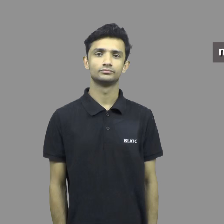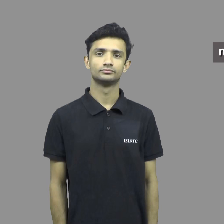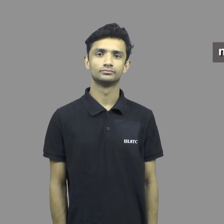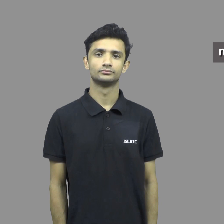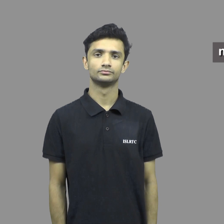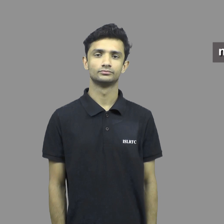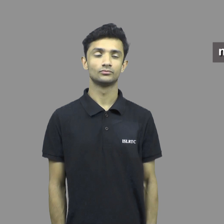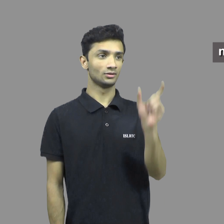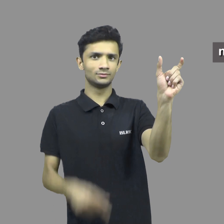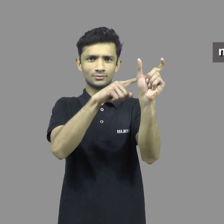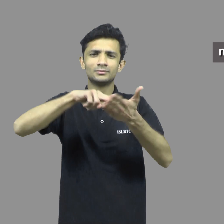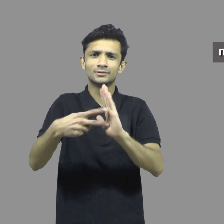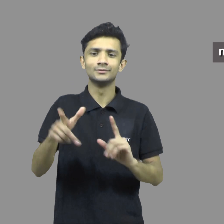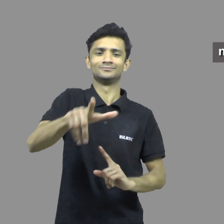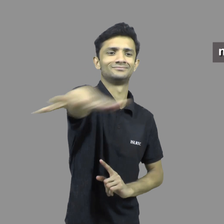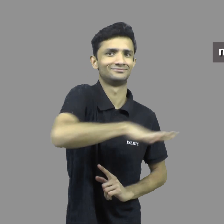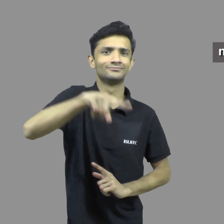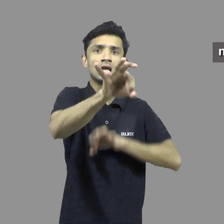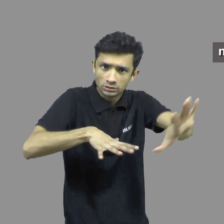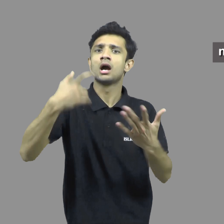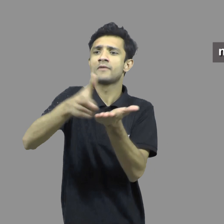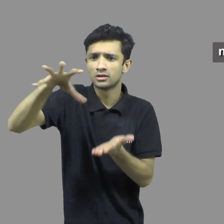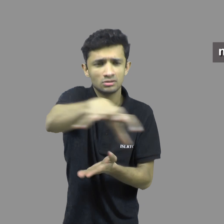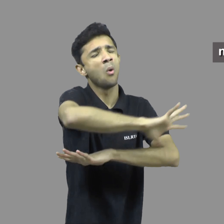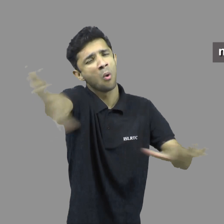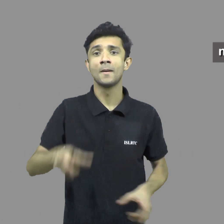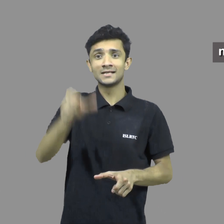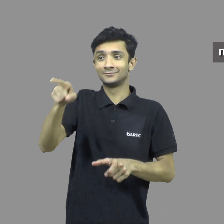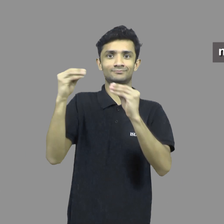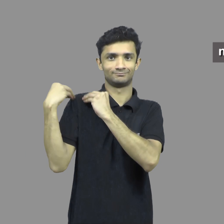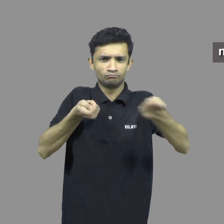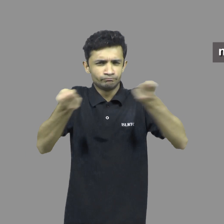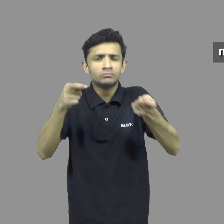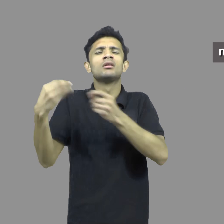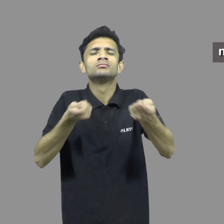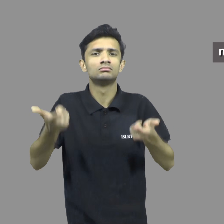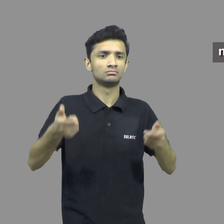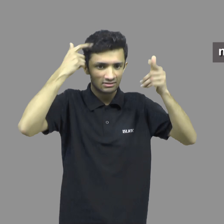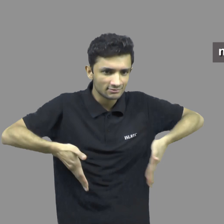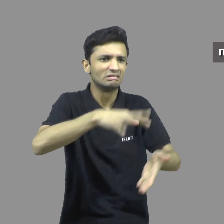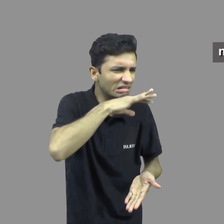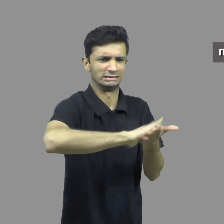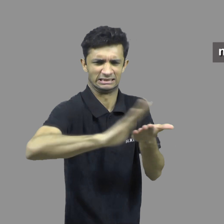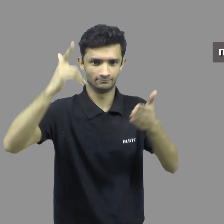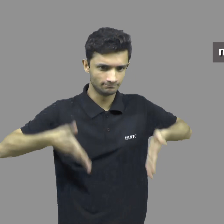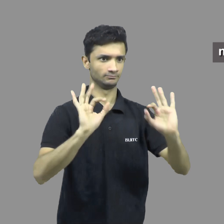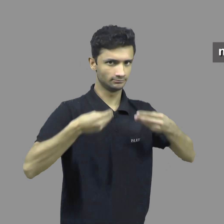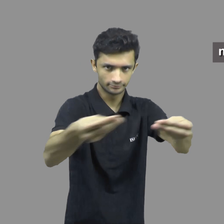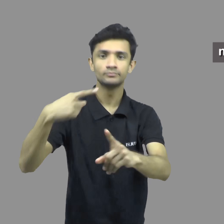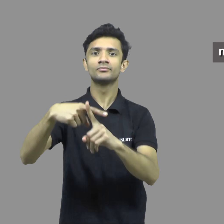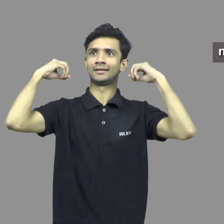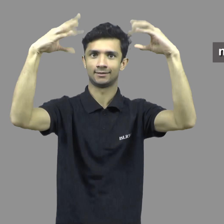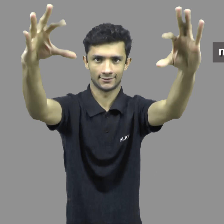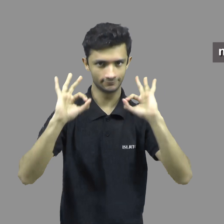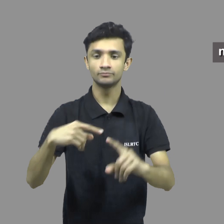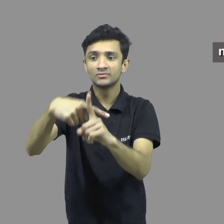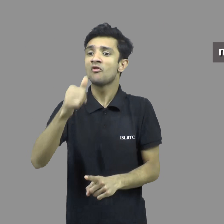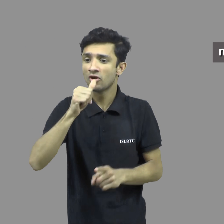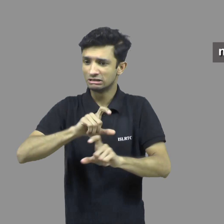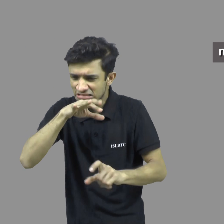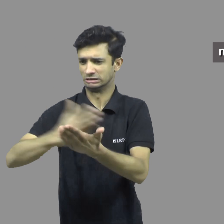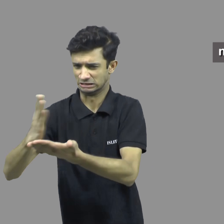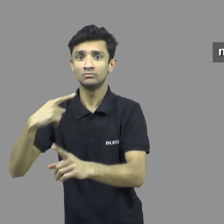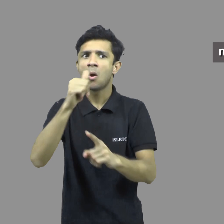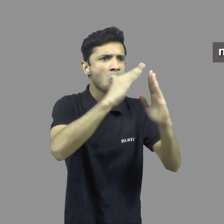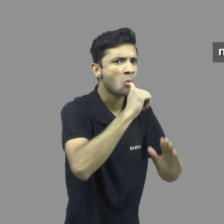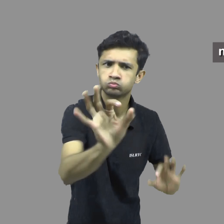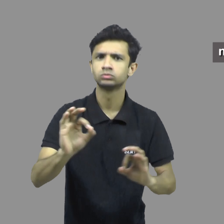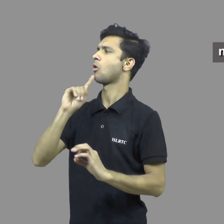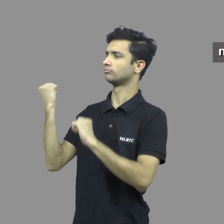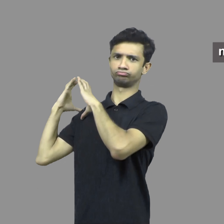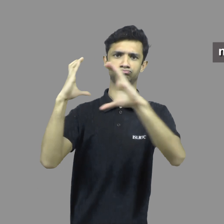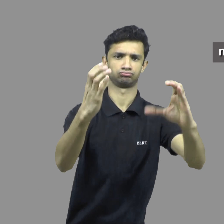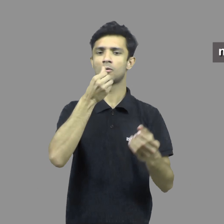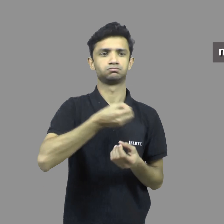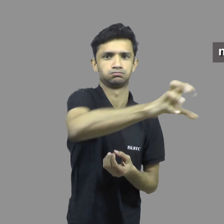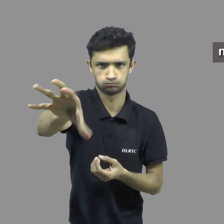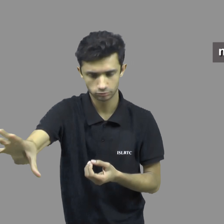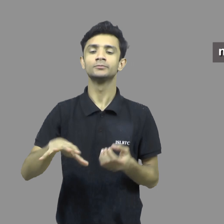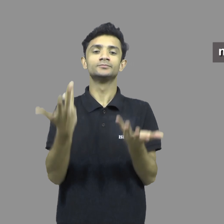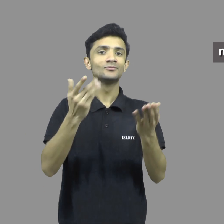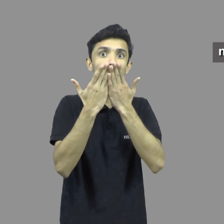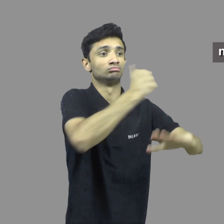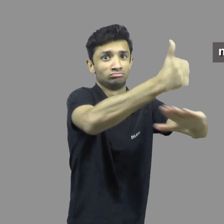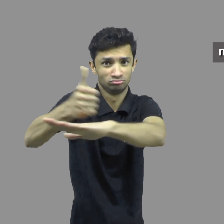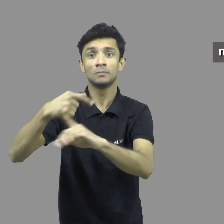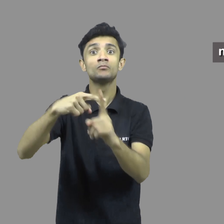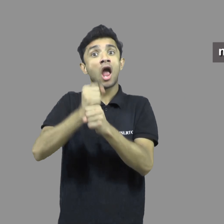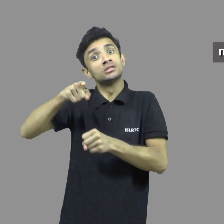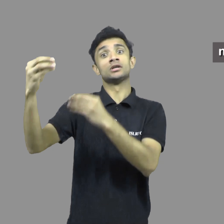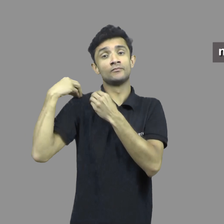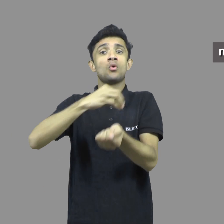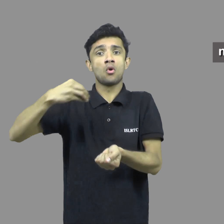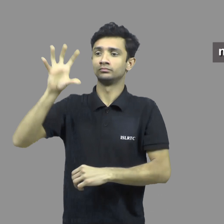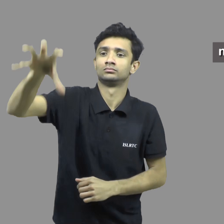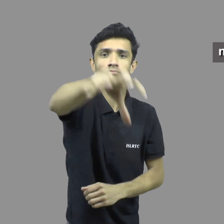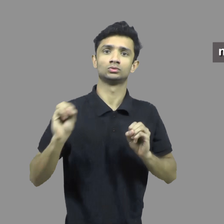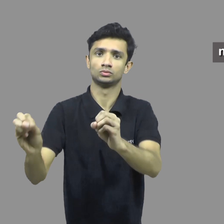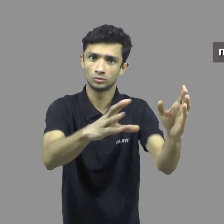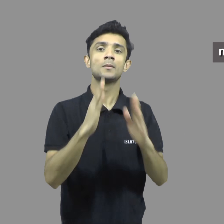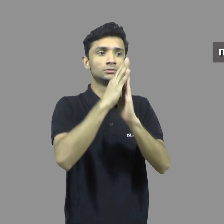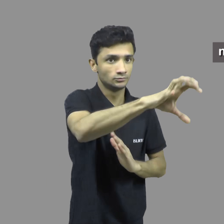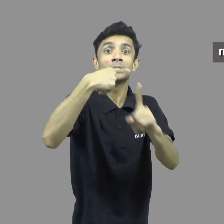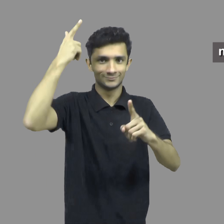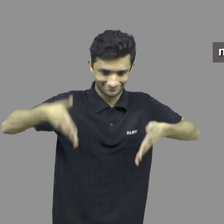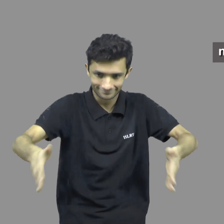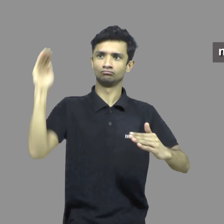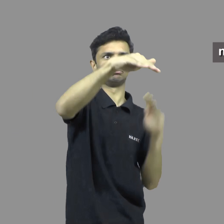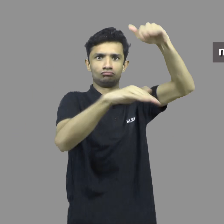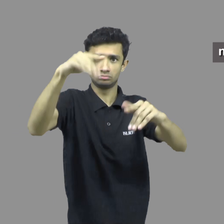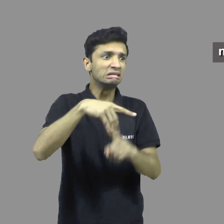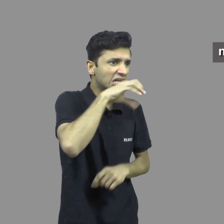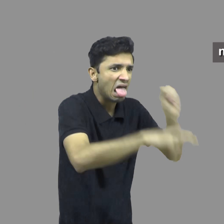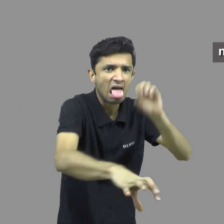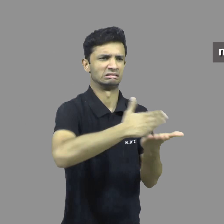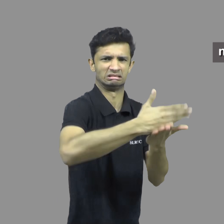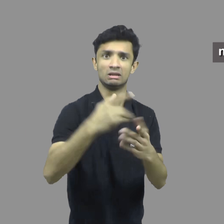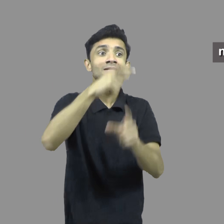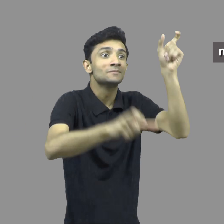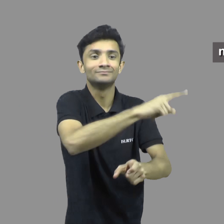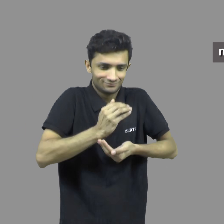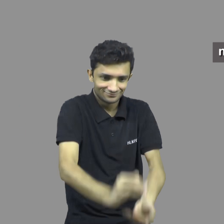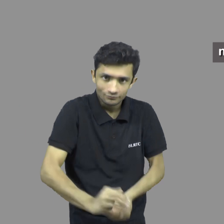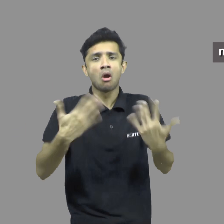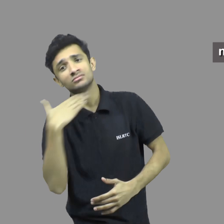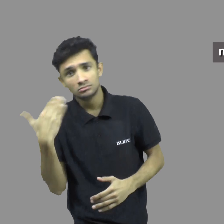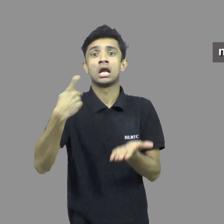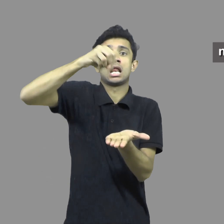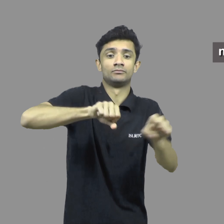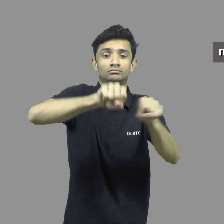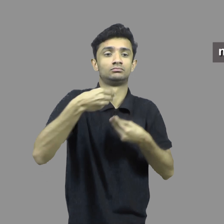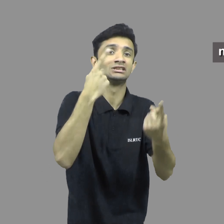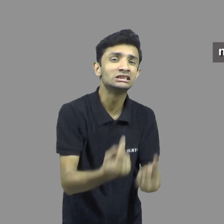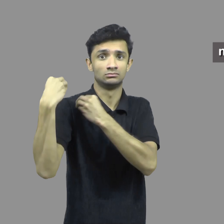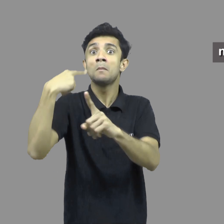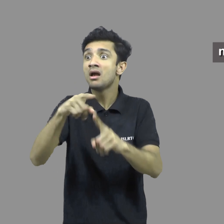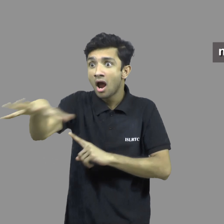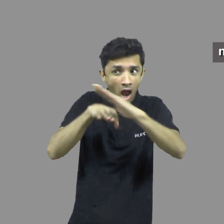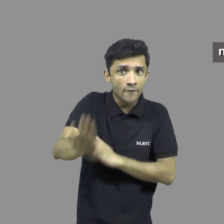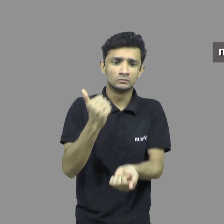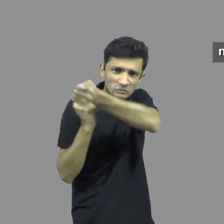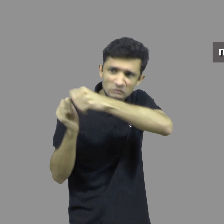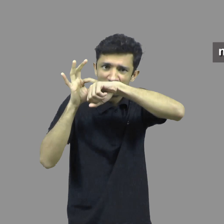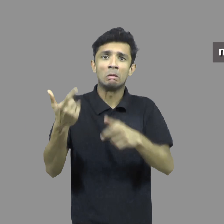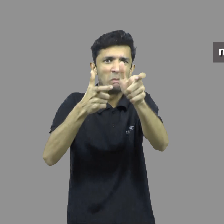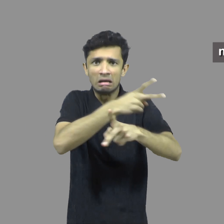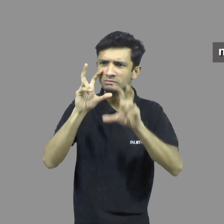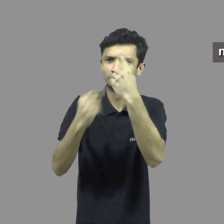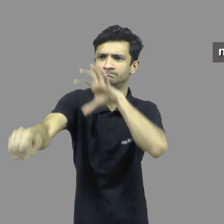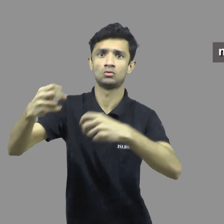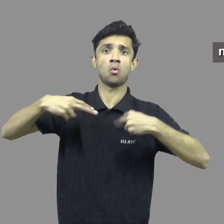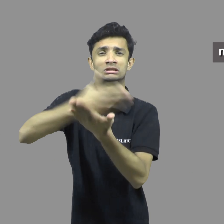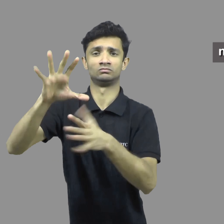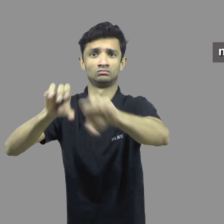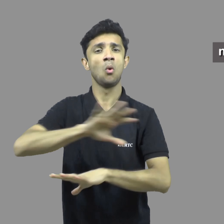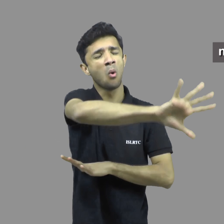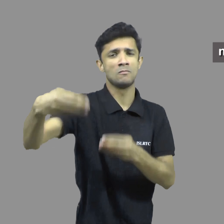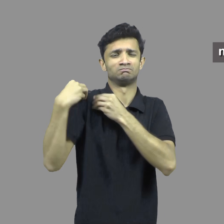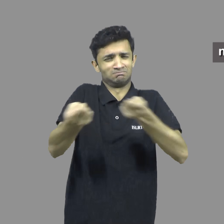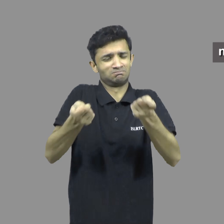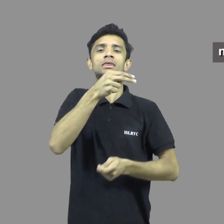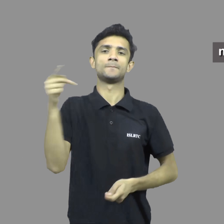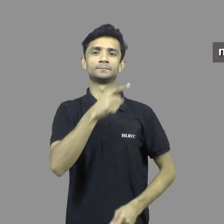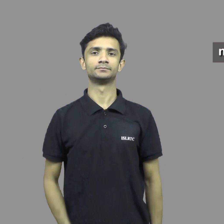Municipal Corporation